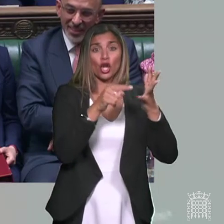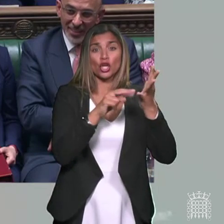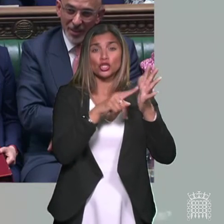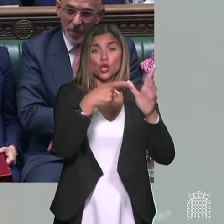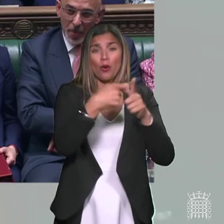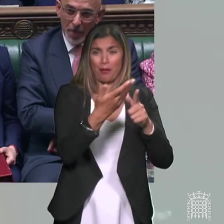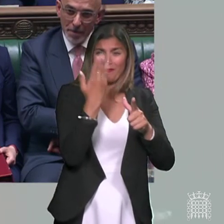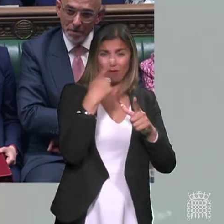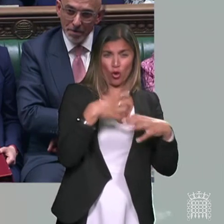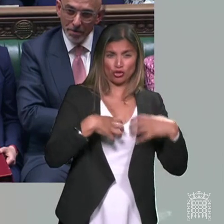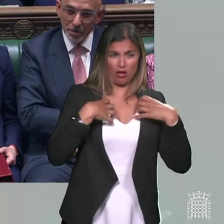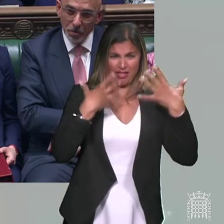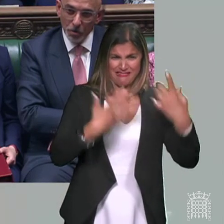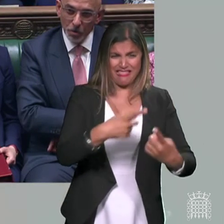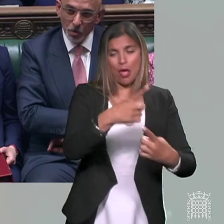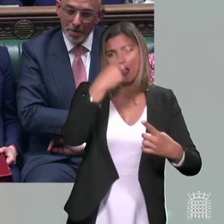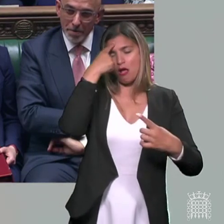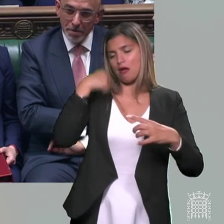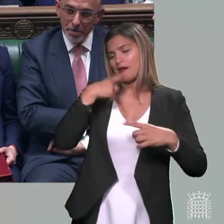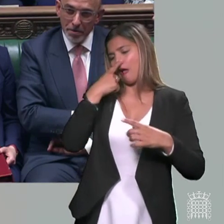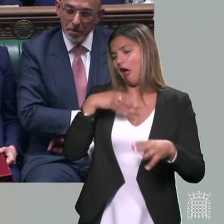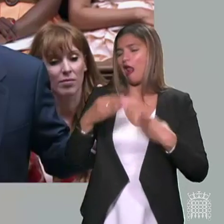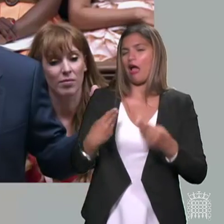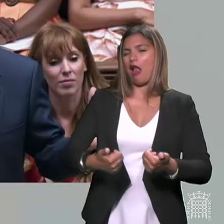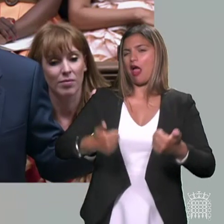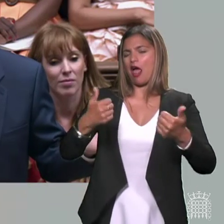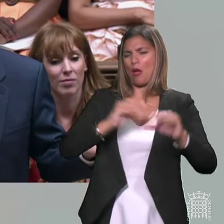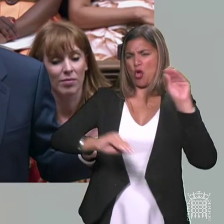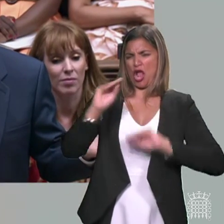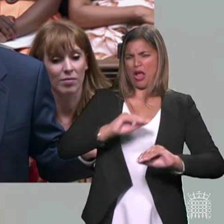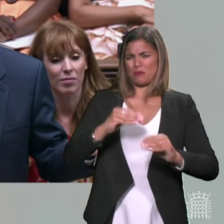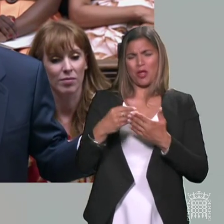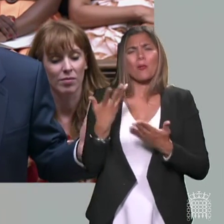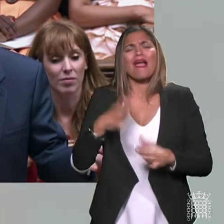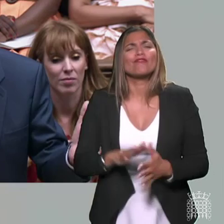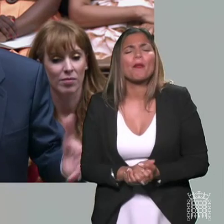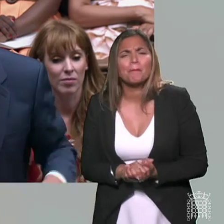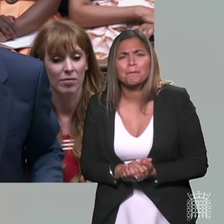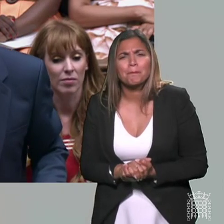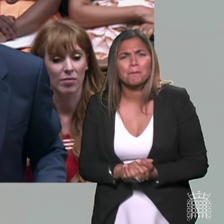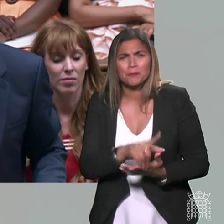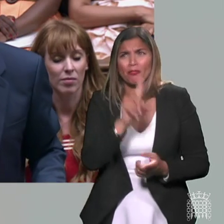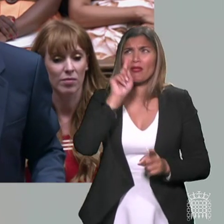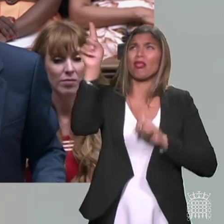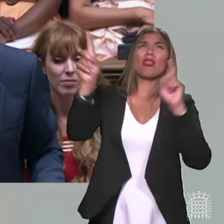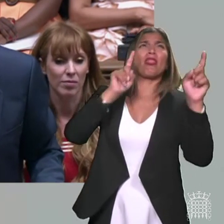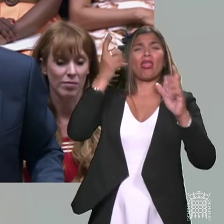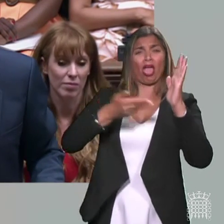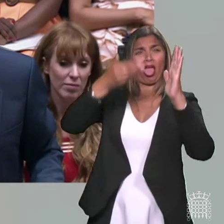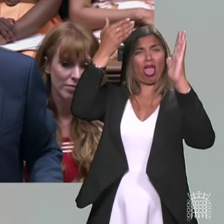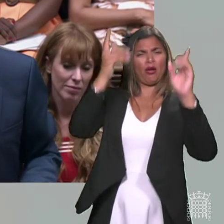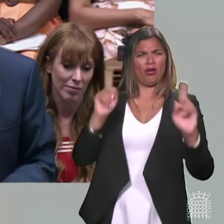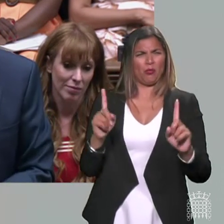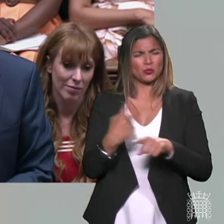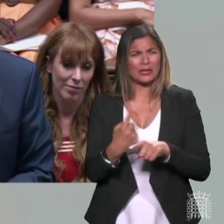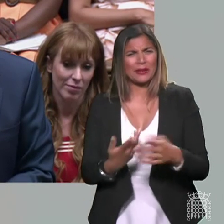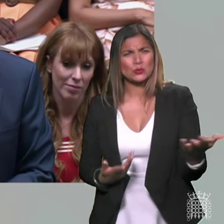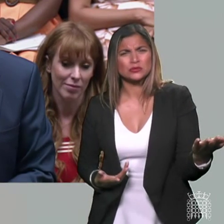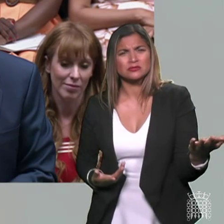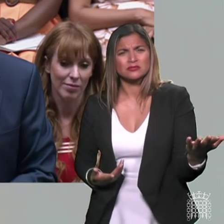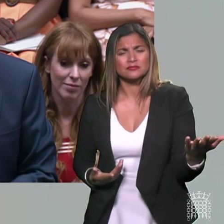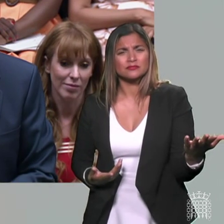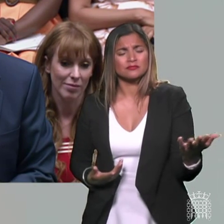They all backed 15 tax rises, and now they are acting as if they have just arrived from the moon and saying it should never have happened.